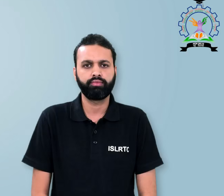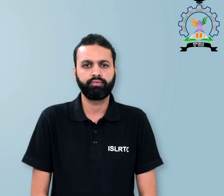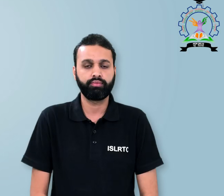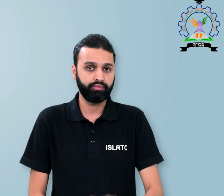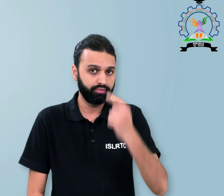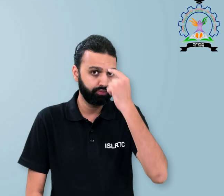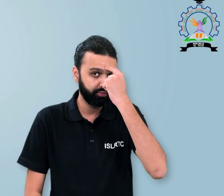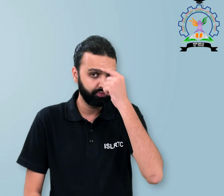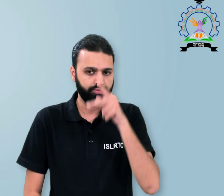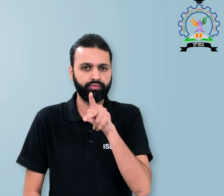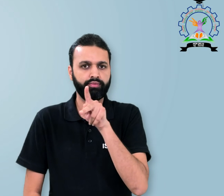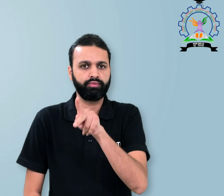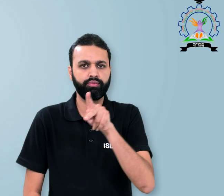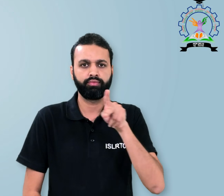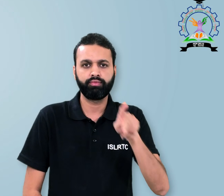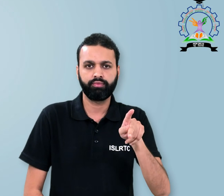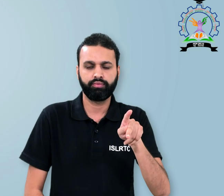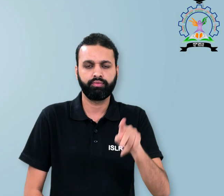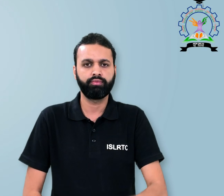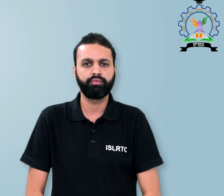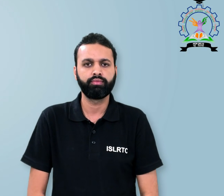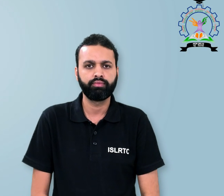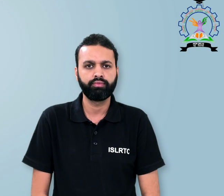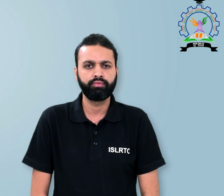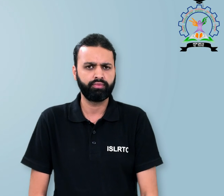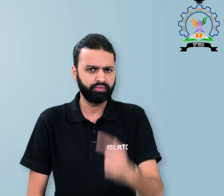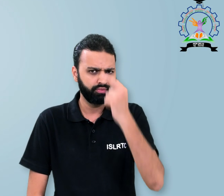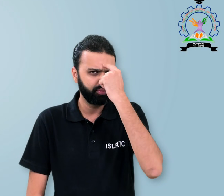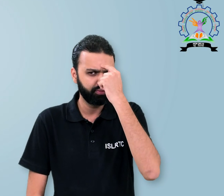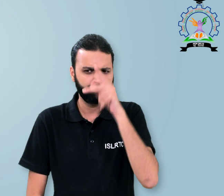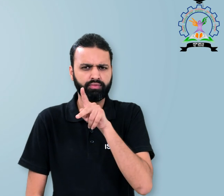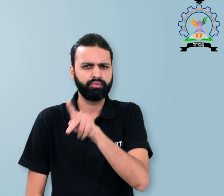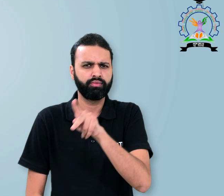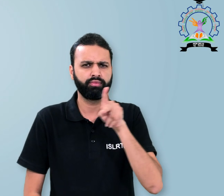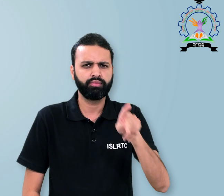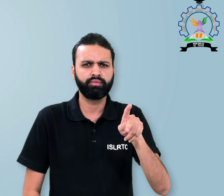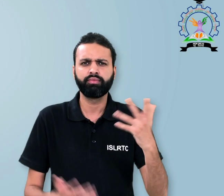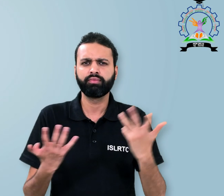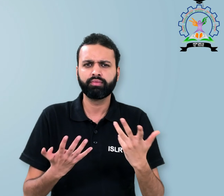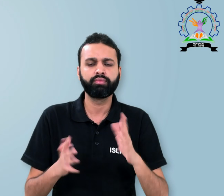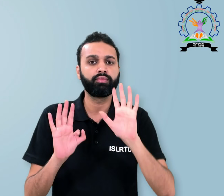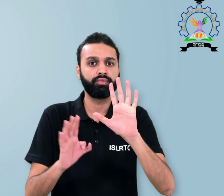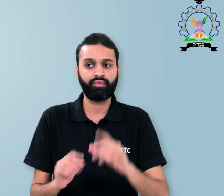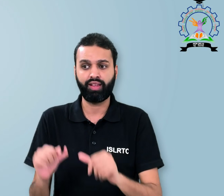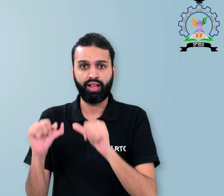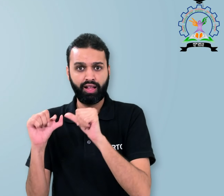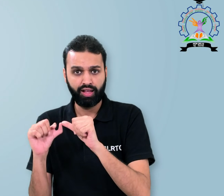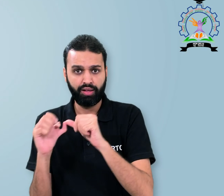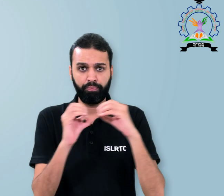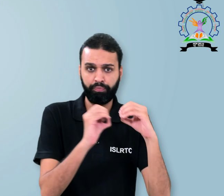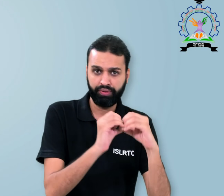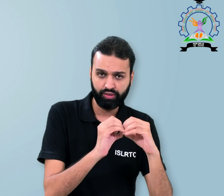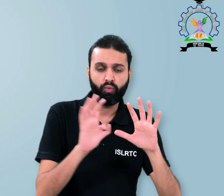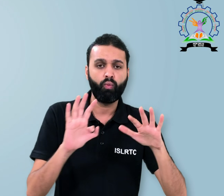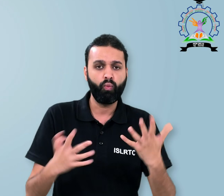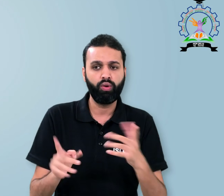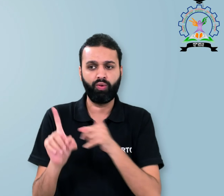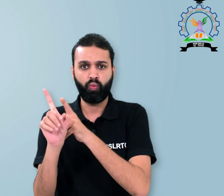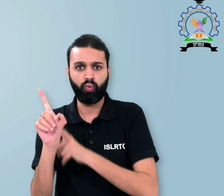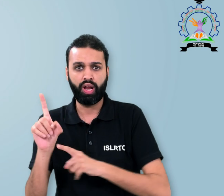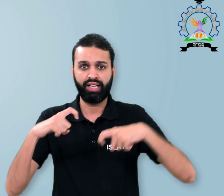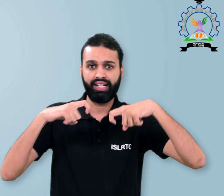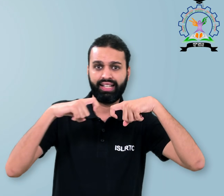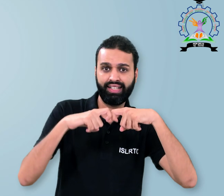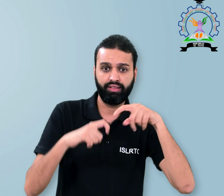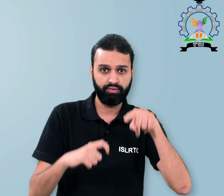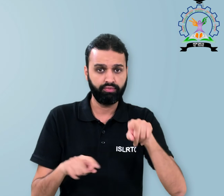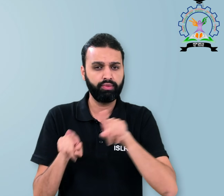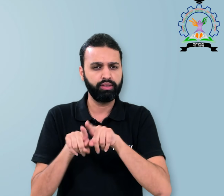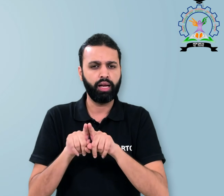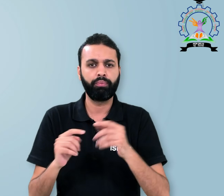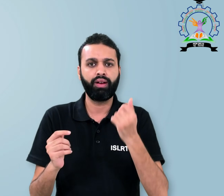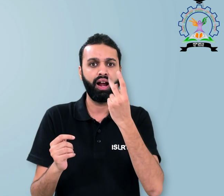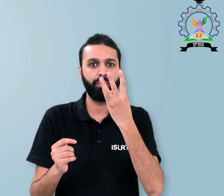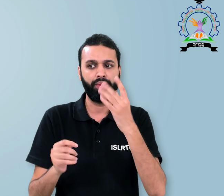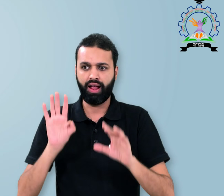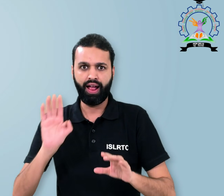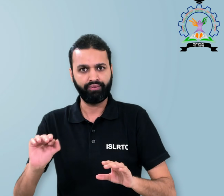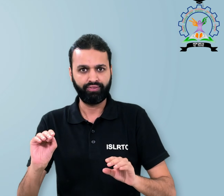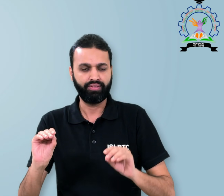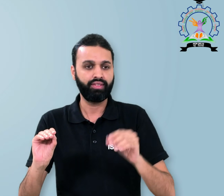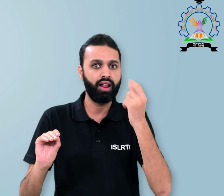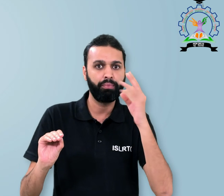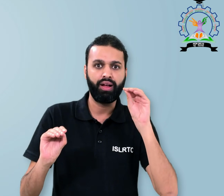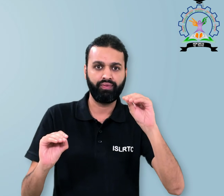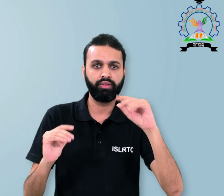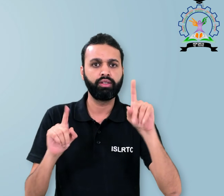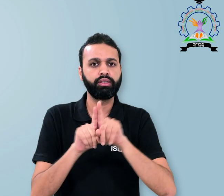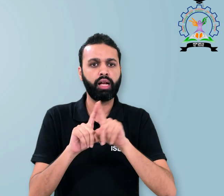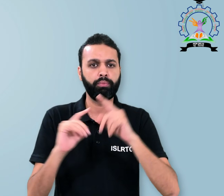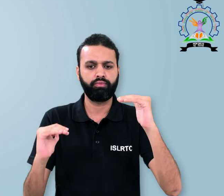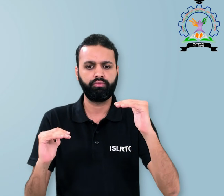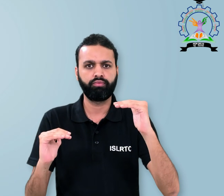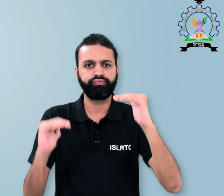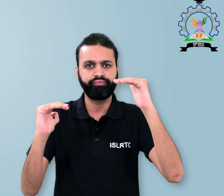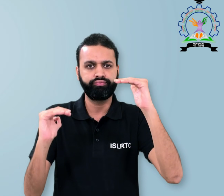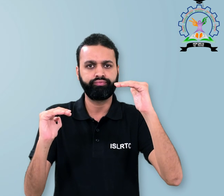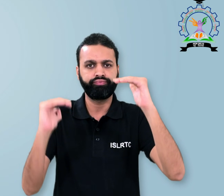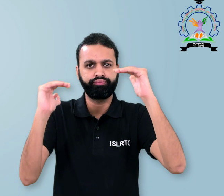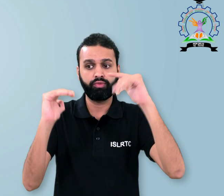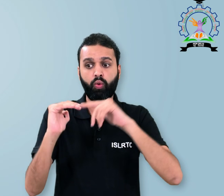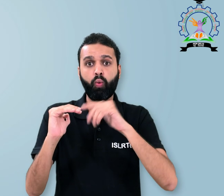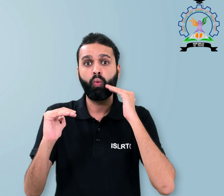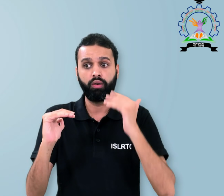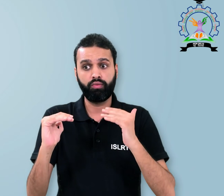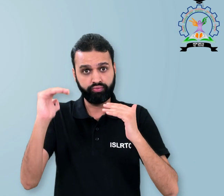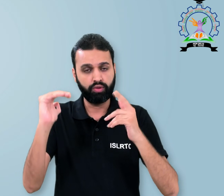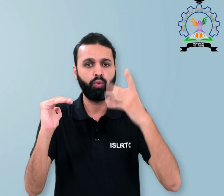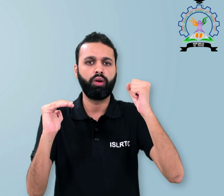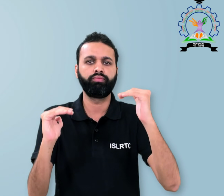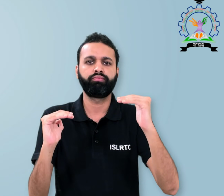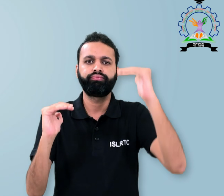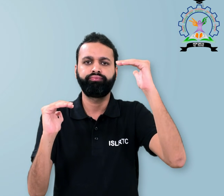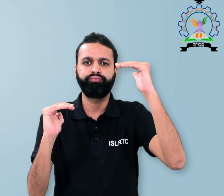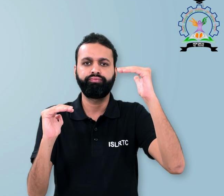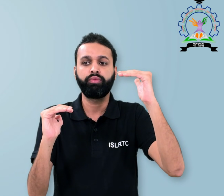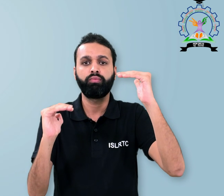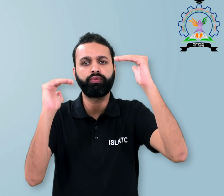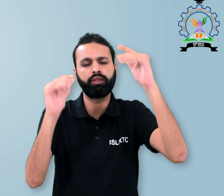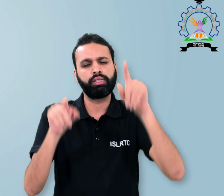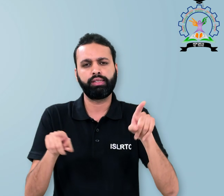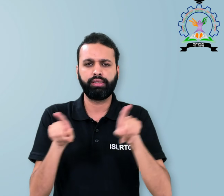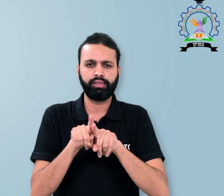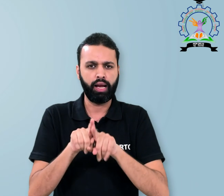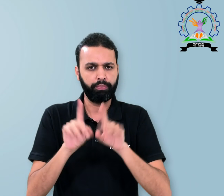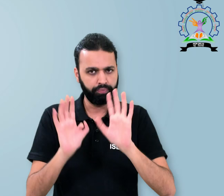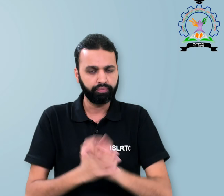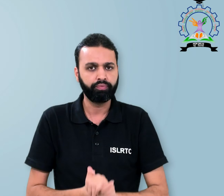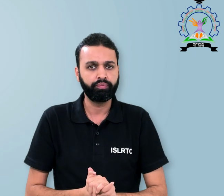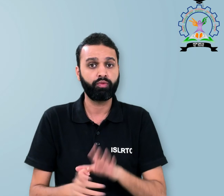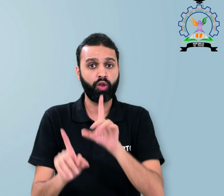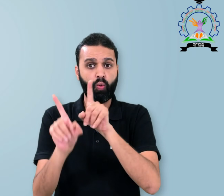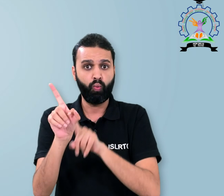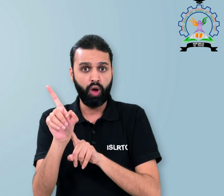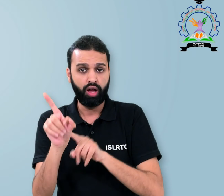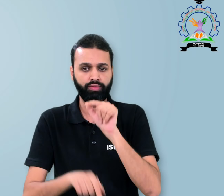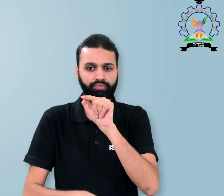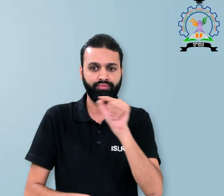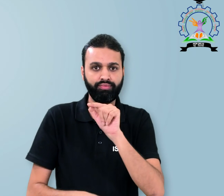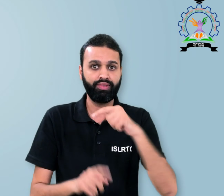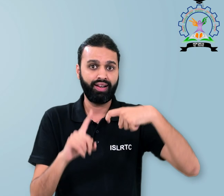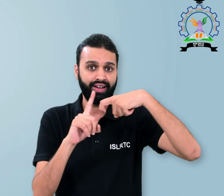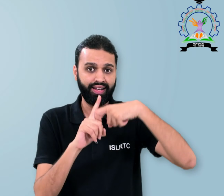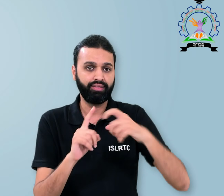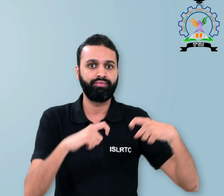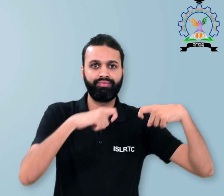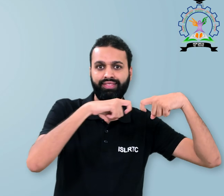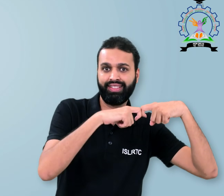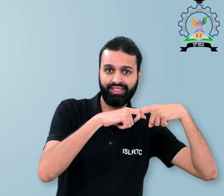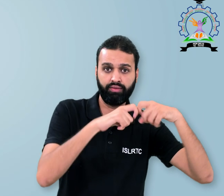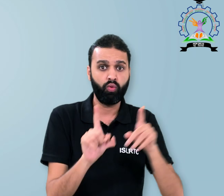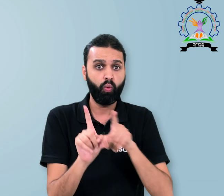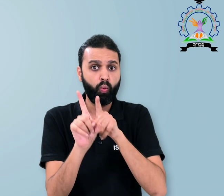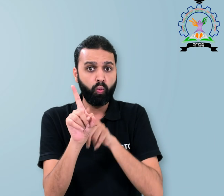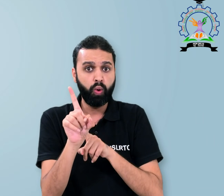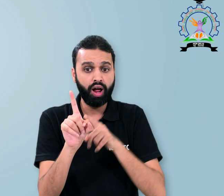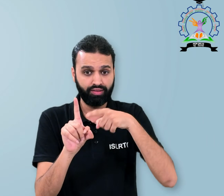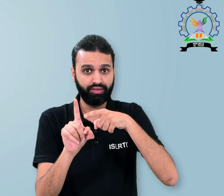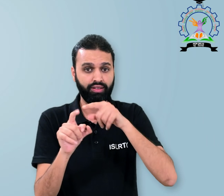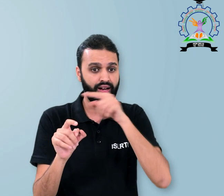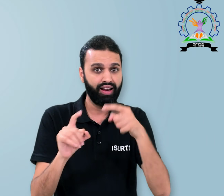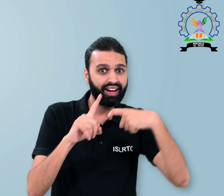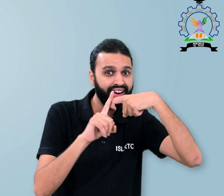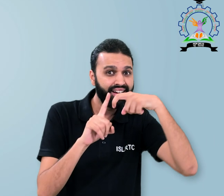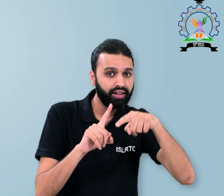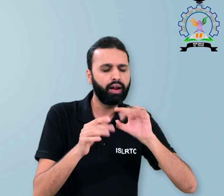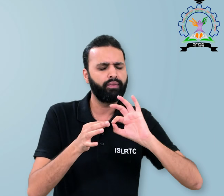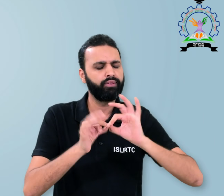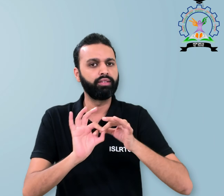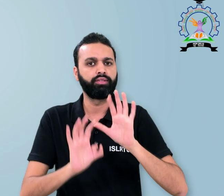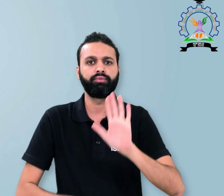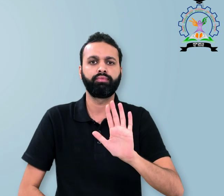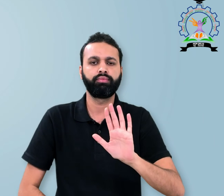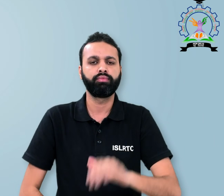Direct Proportion Direct Proportion is a relationship between two variables in which their ratio is constant. When one variable increases, the other increases proportionally, expressed as y = kx, where k is a constant.